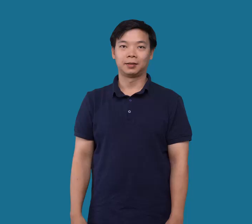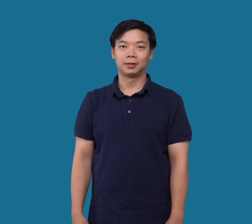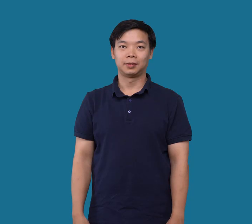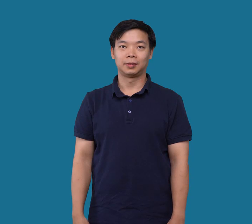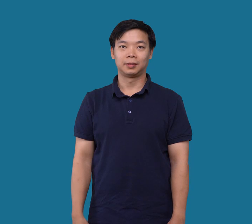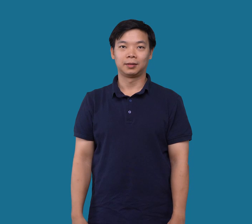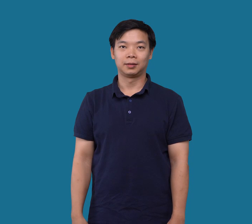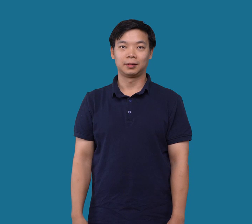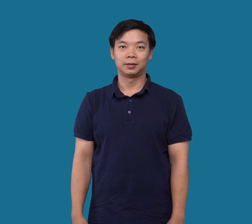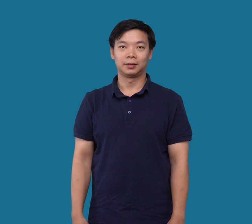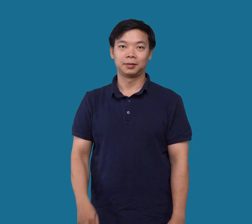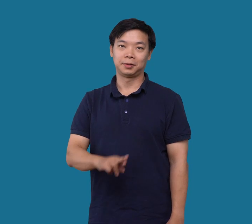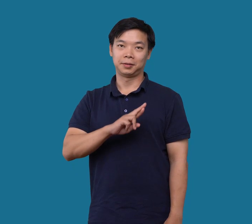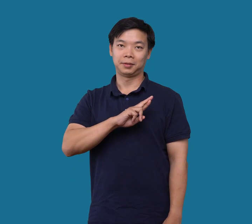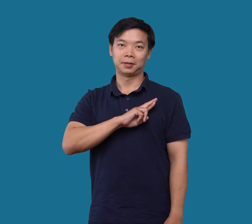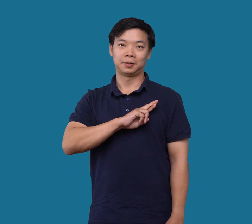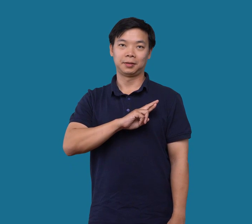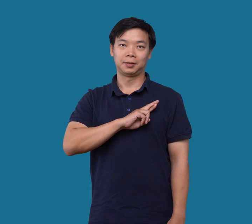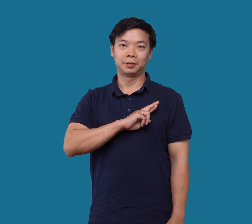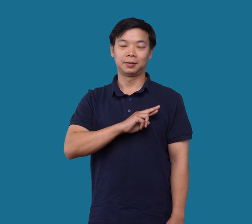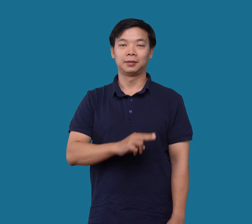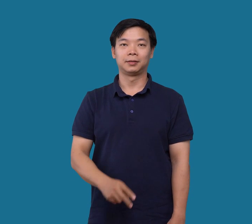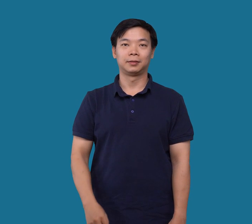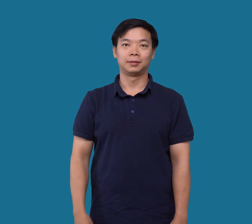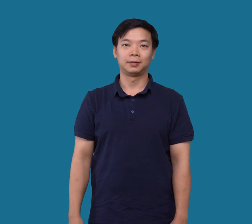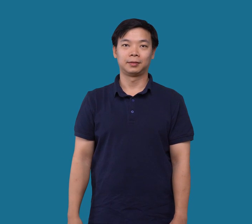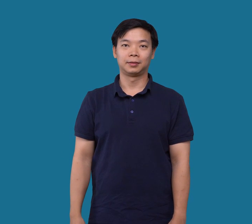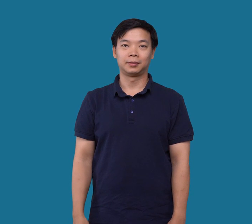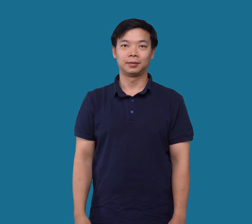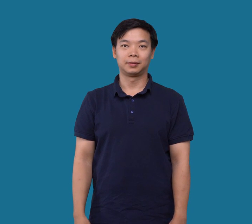em rể